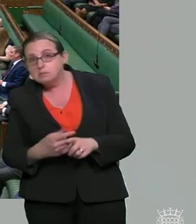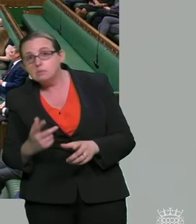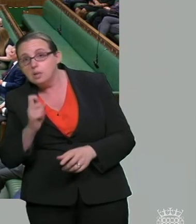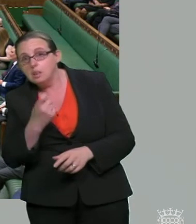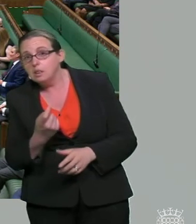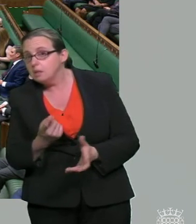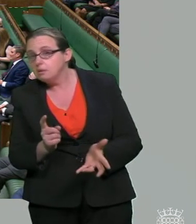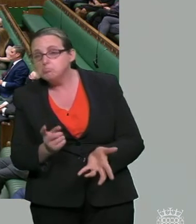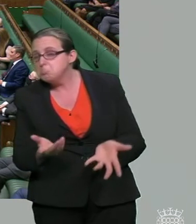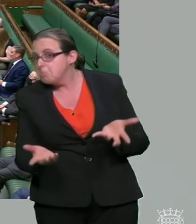indicated assent.